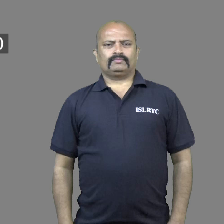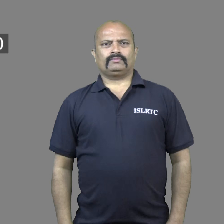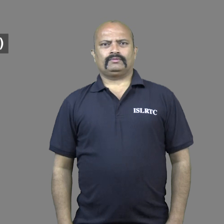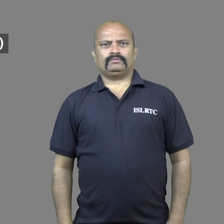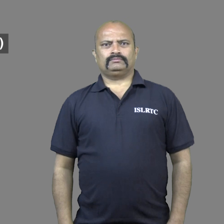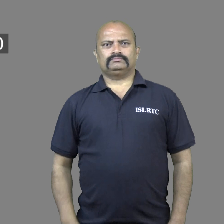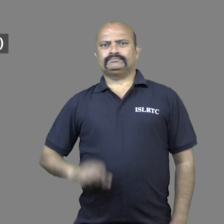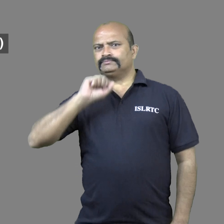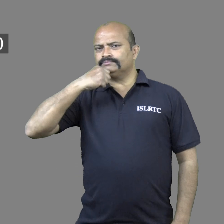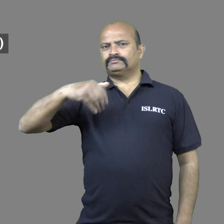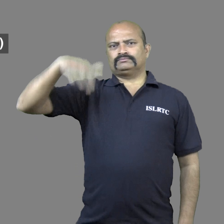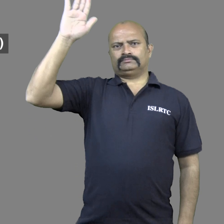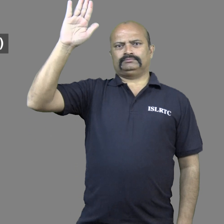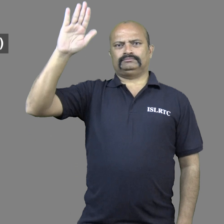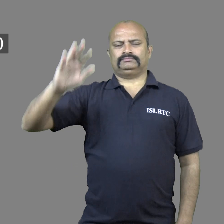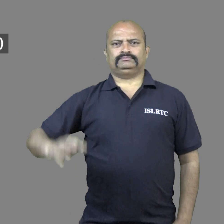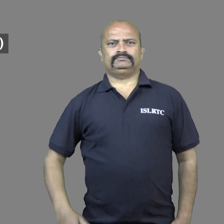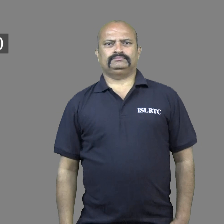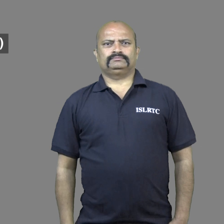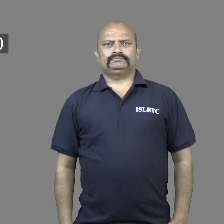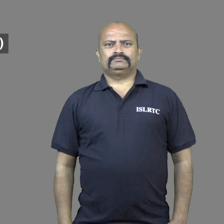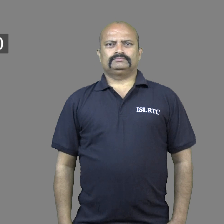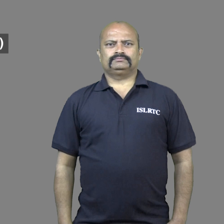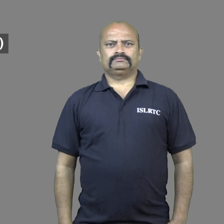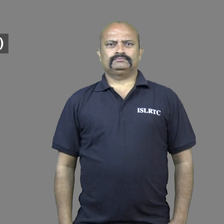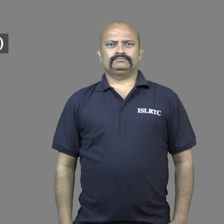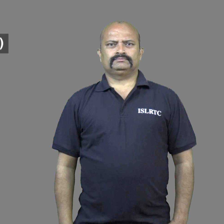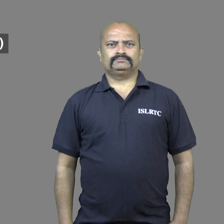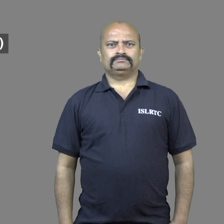Adult (Bihar)